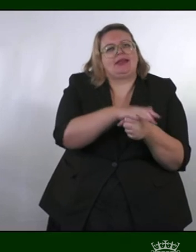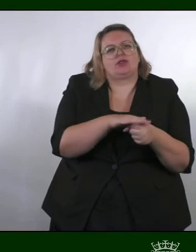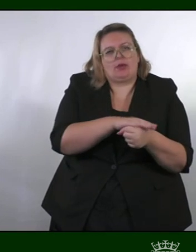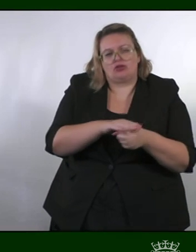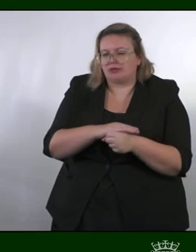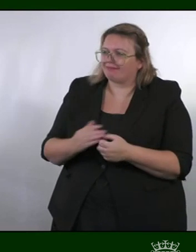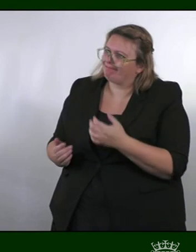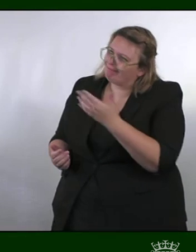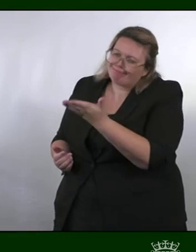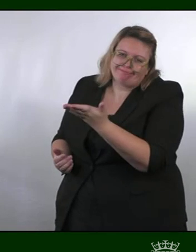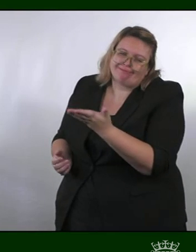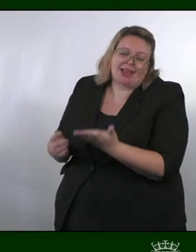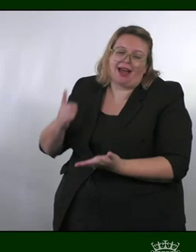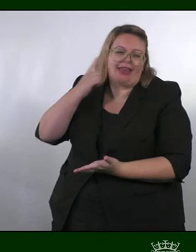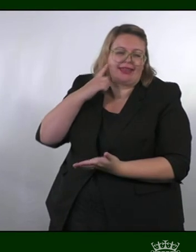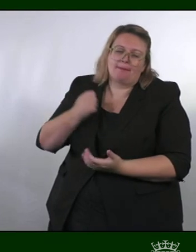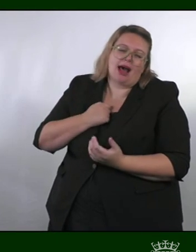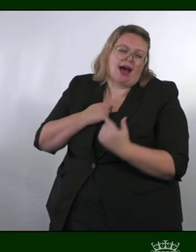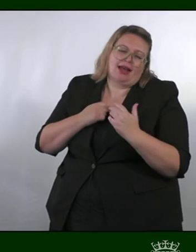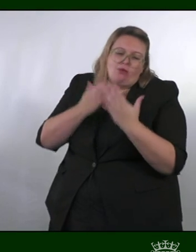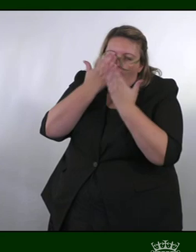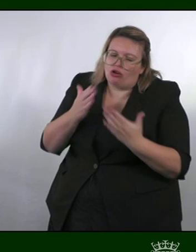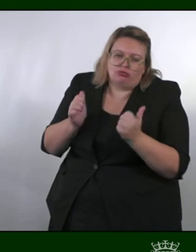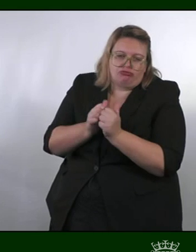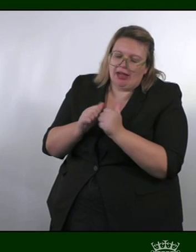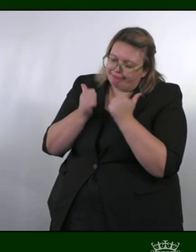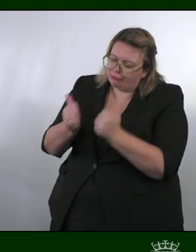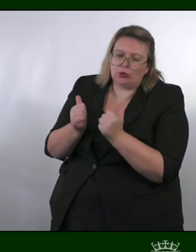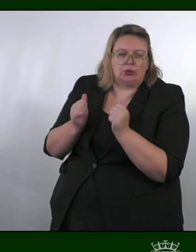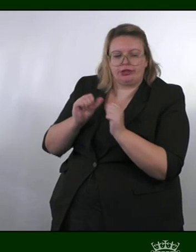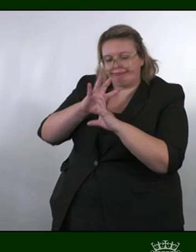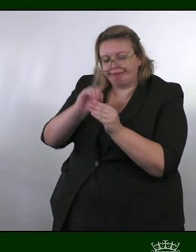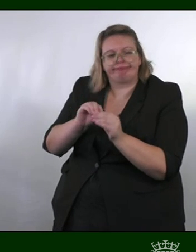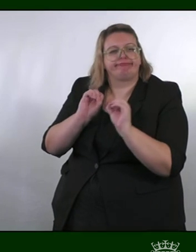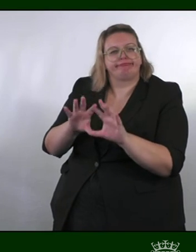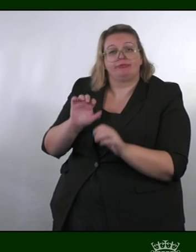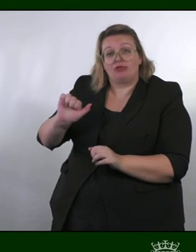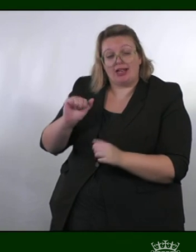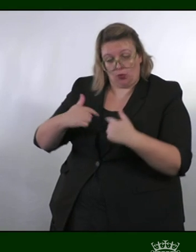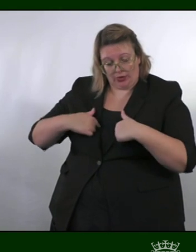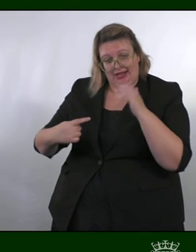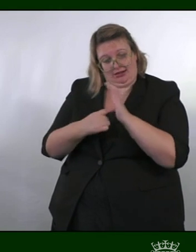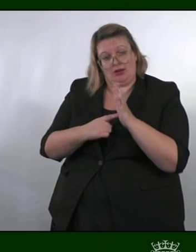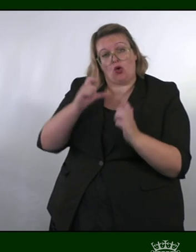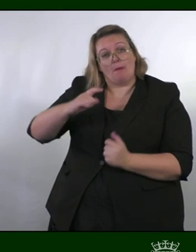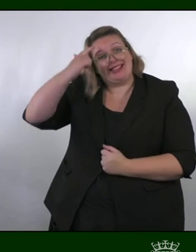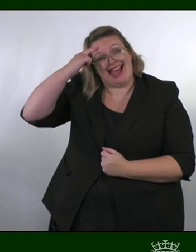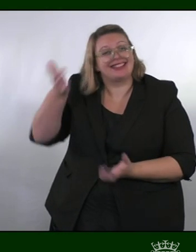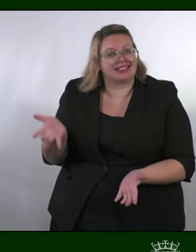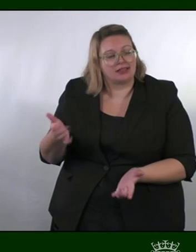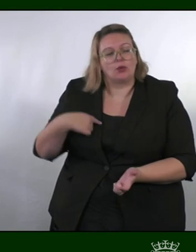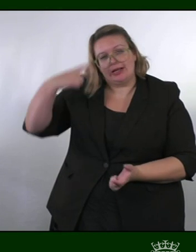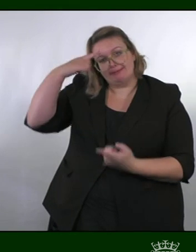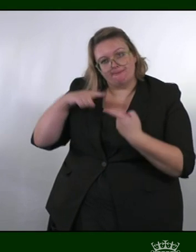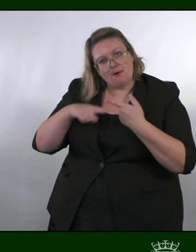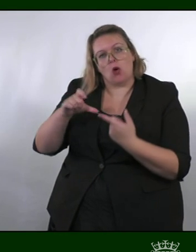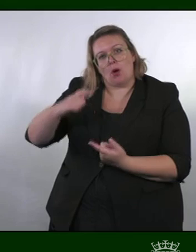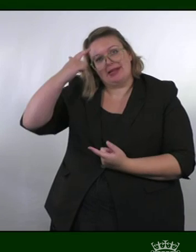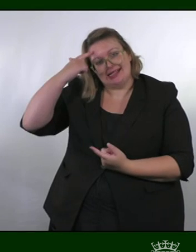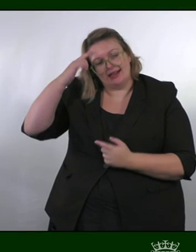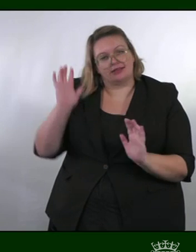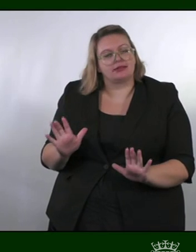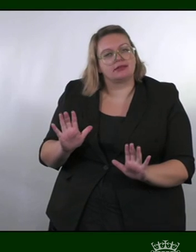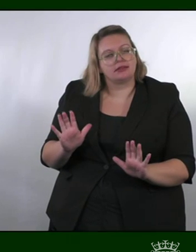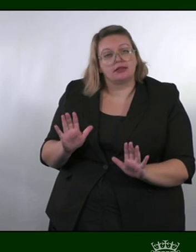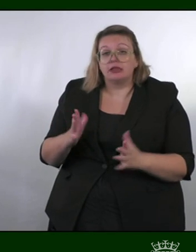My hon. Friend puts the distinction clearly and sharply, which is that we are following the common-sensical and balanced approach.